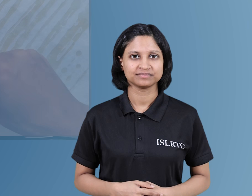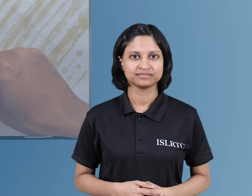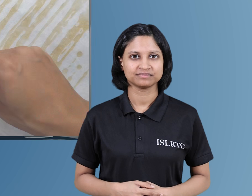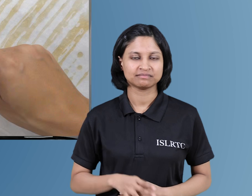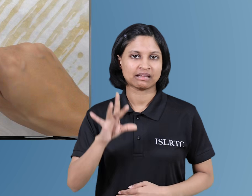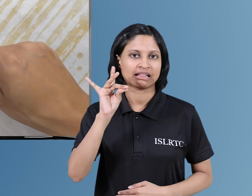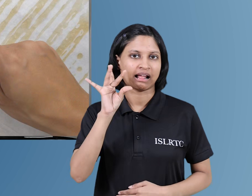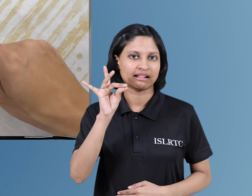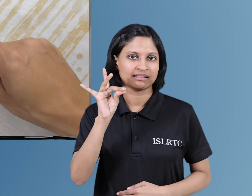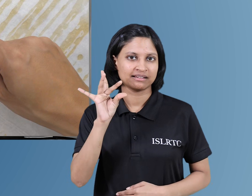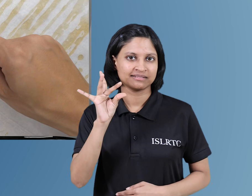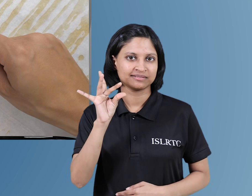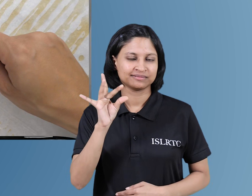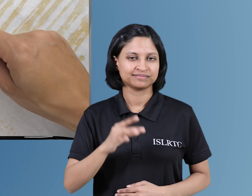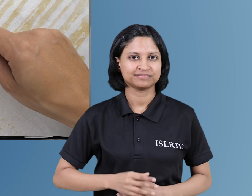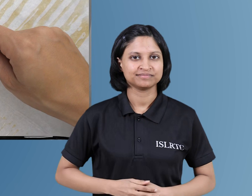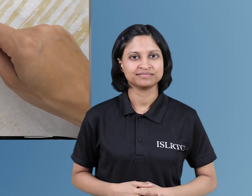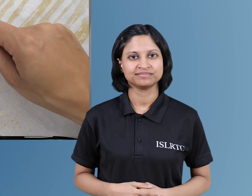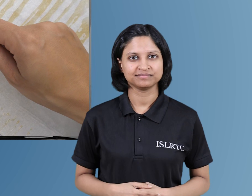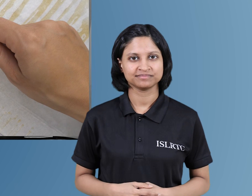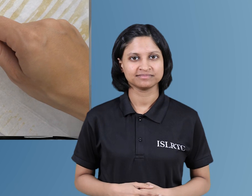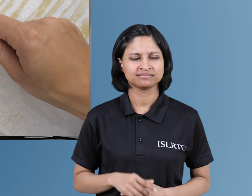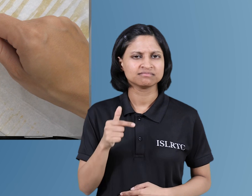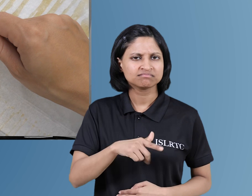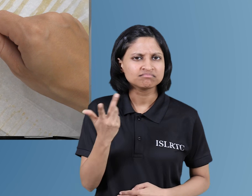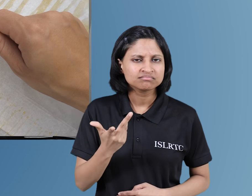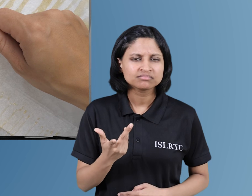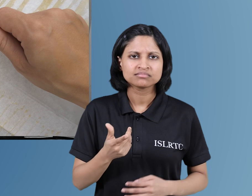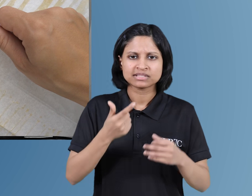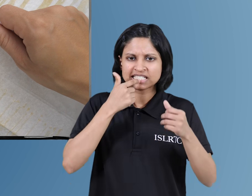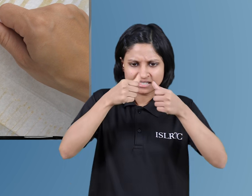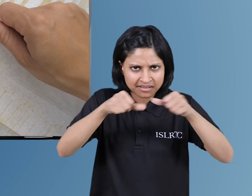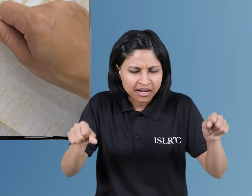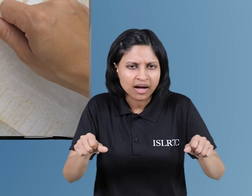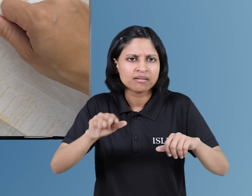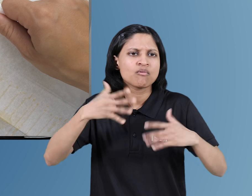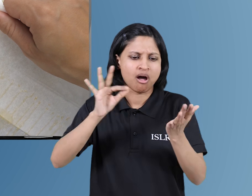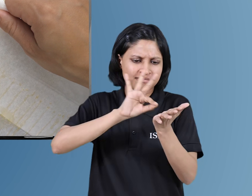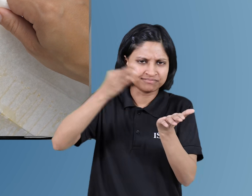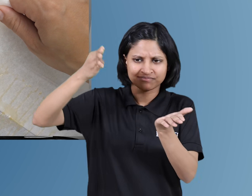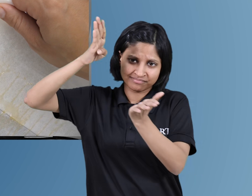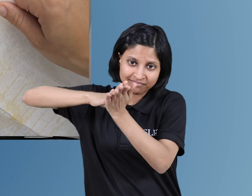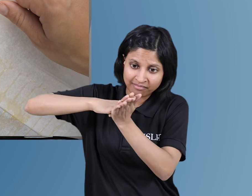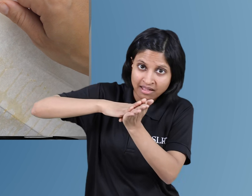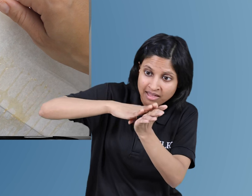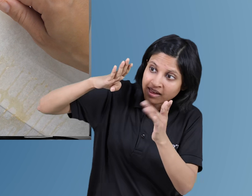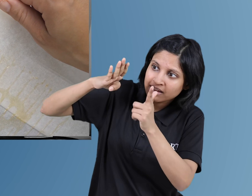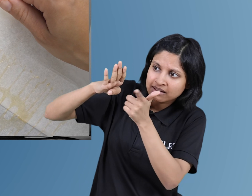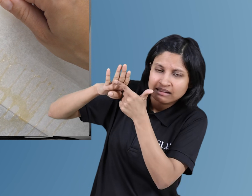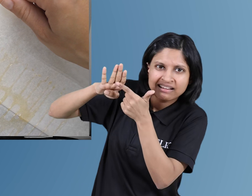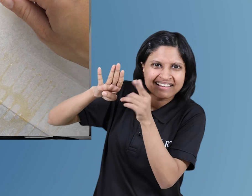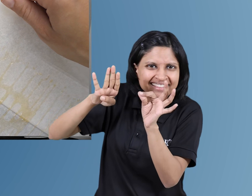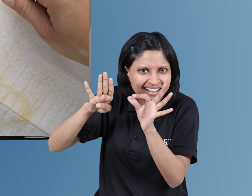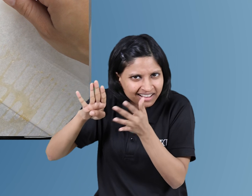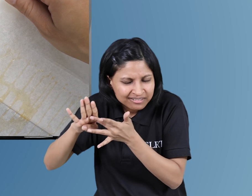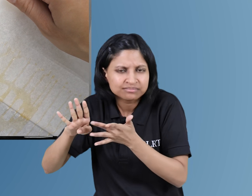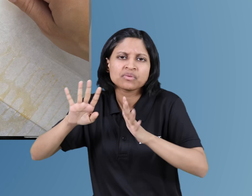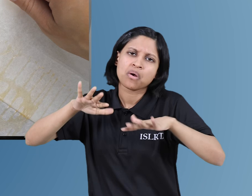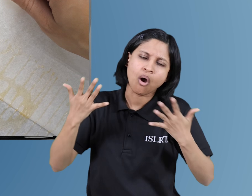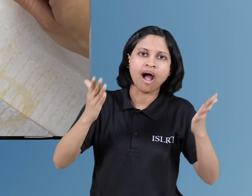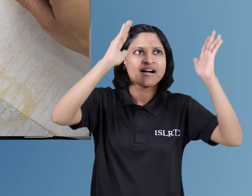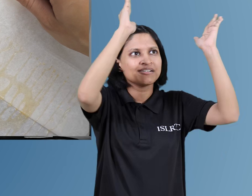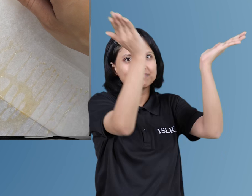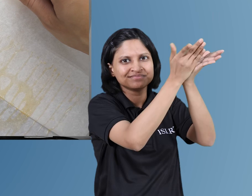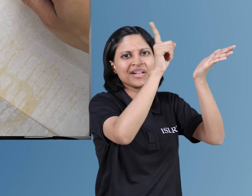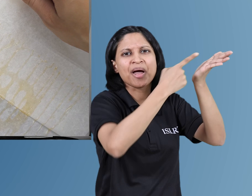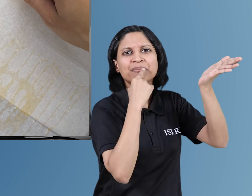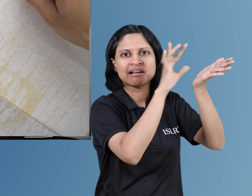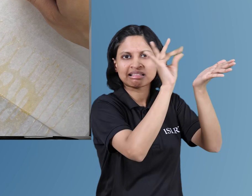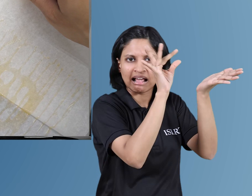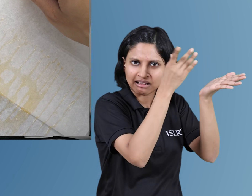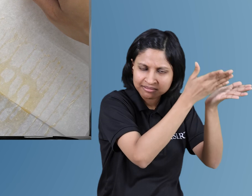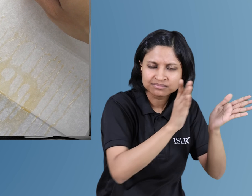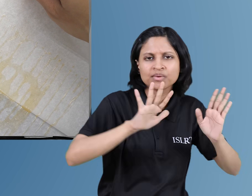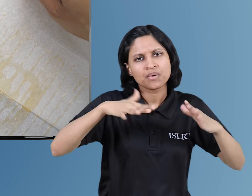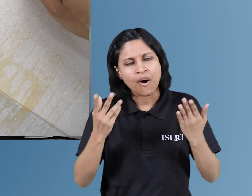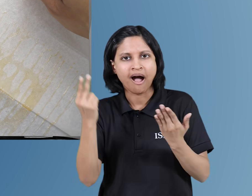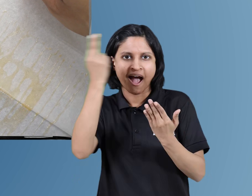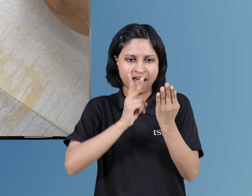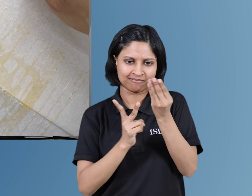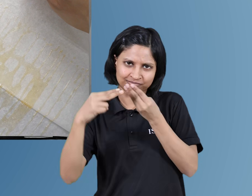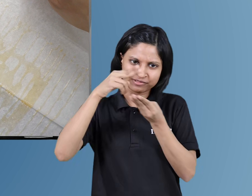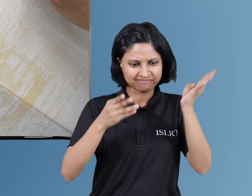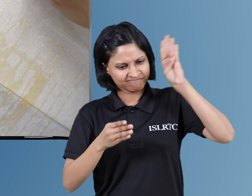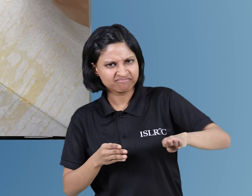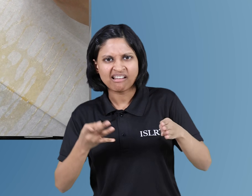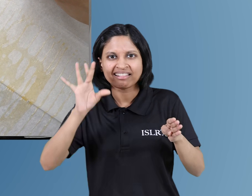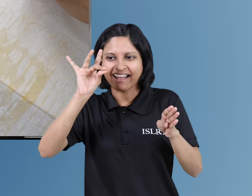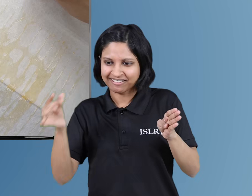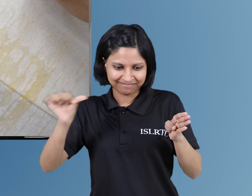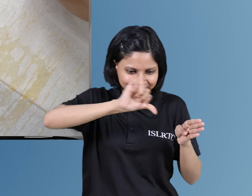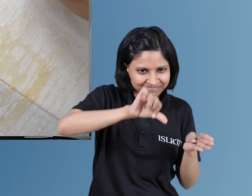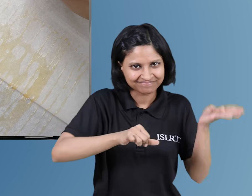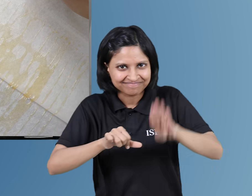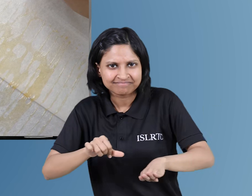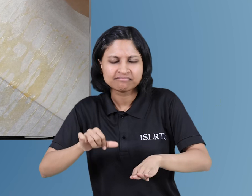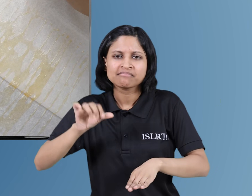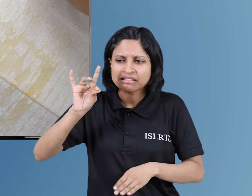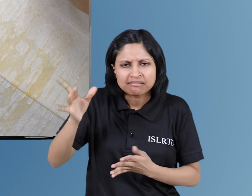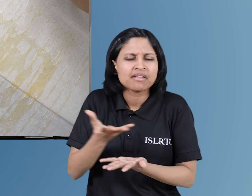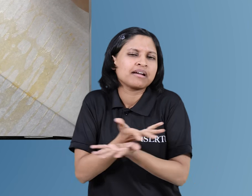Sticky Sticky refers to a substance that adheres like tape or a sticker, and can also describe materials like honey or glue.